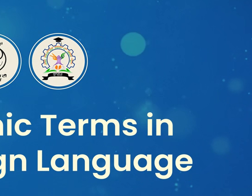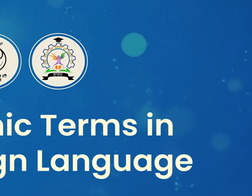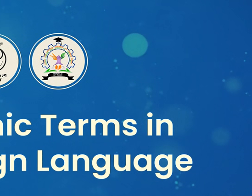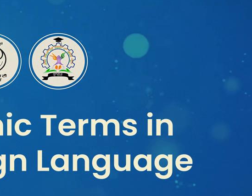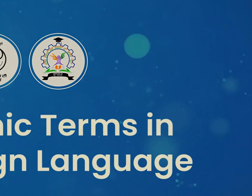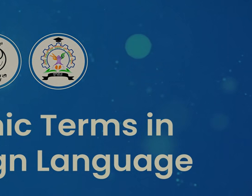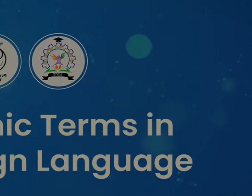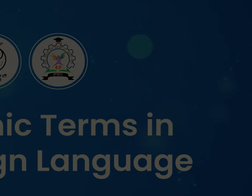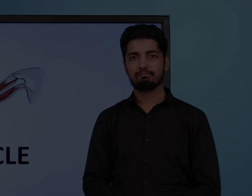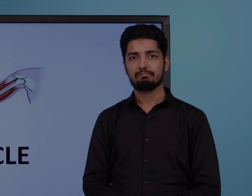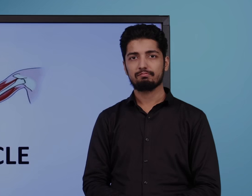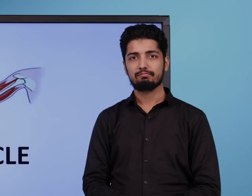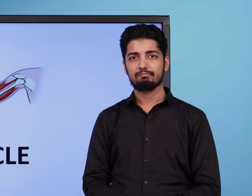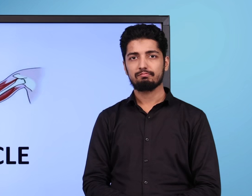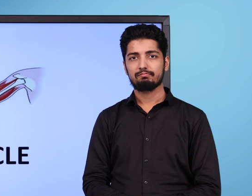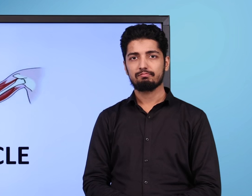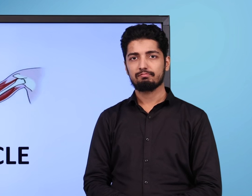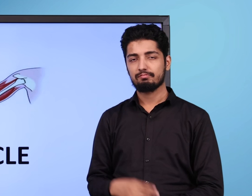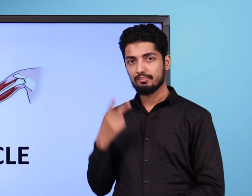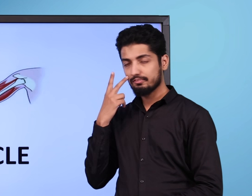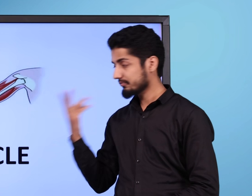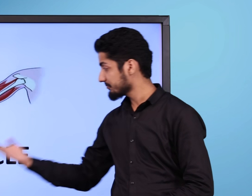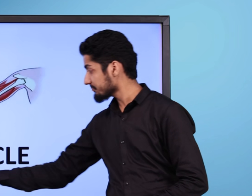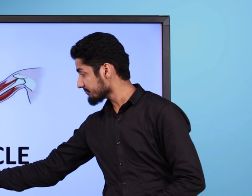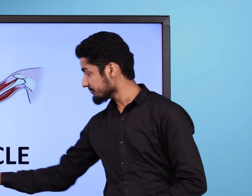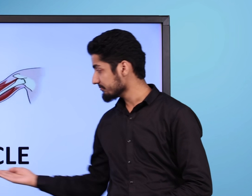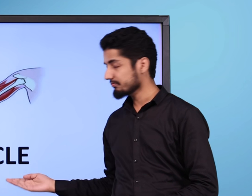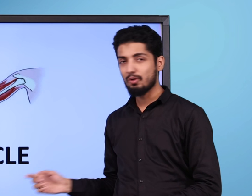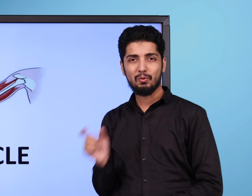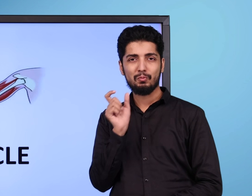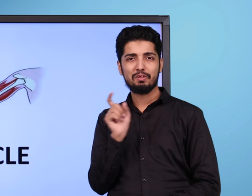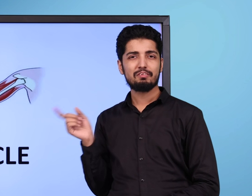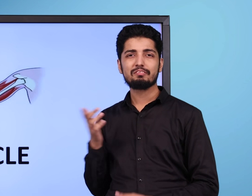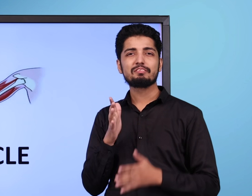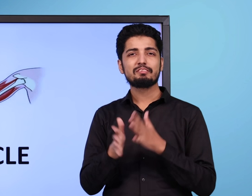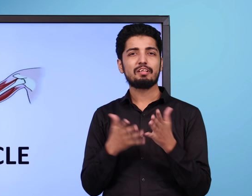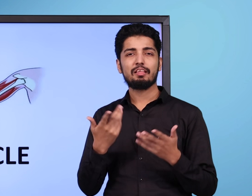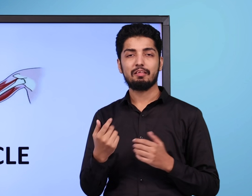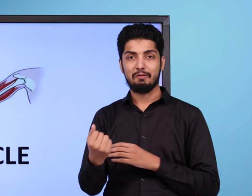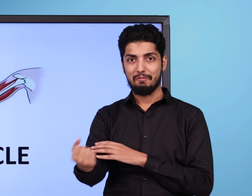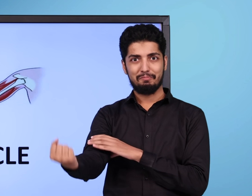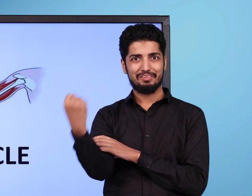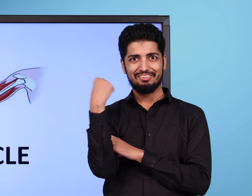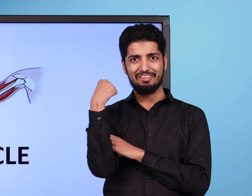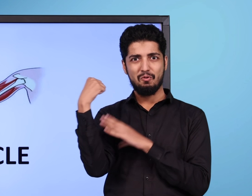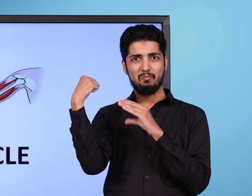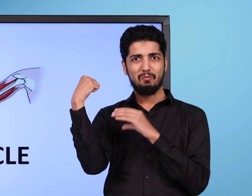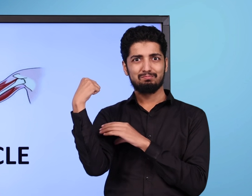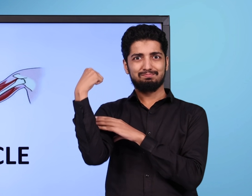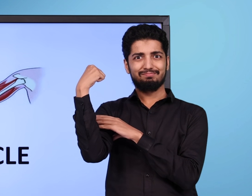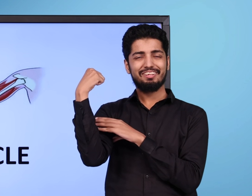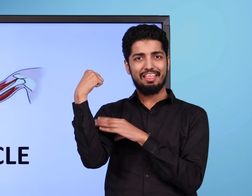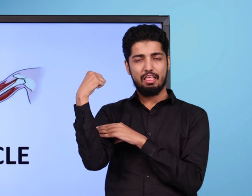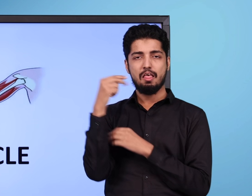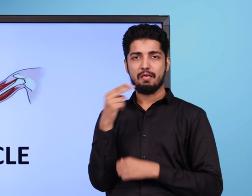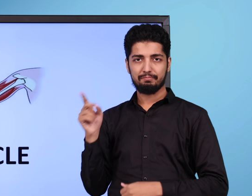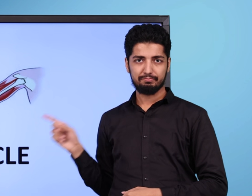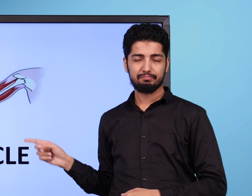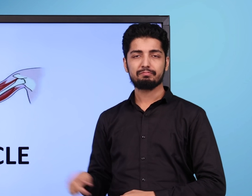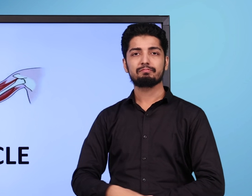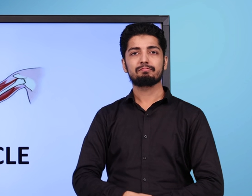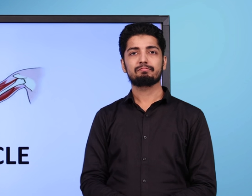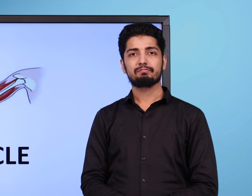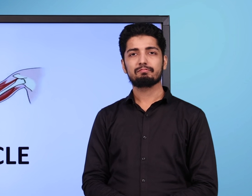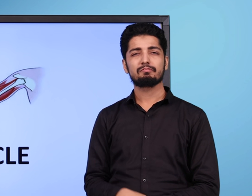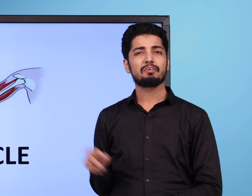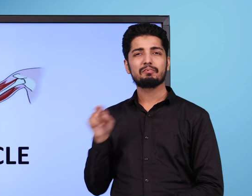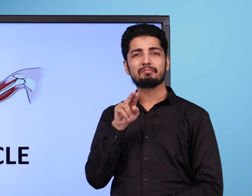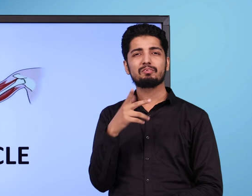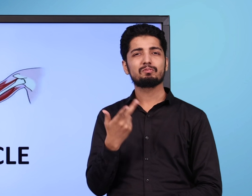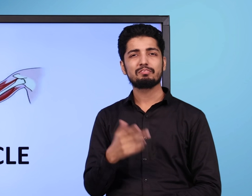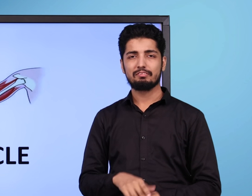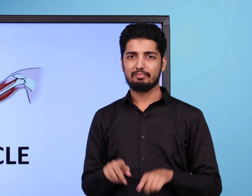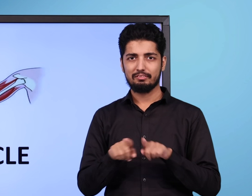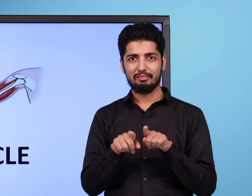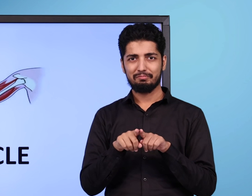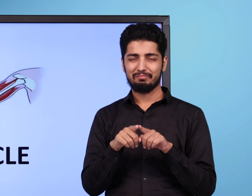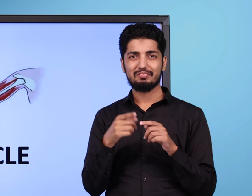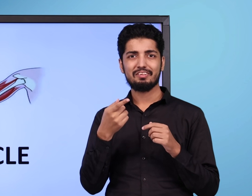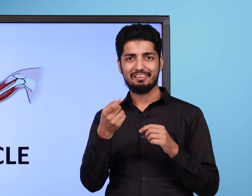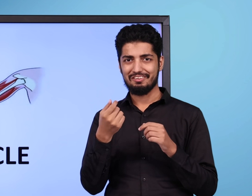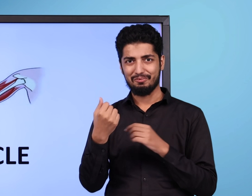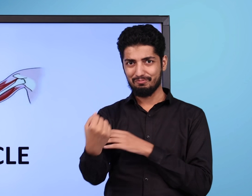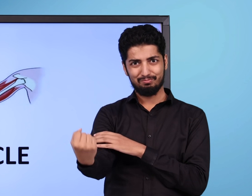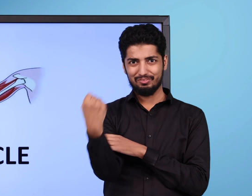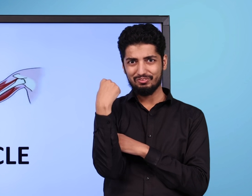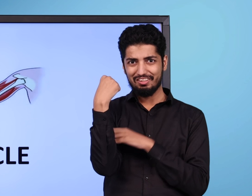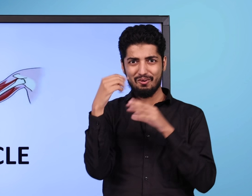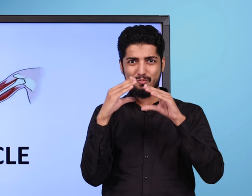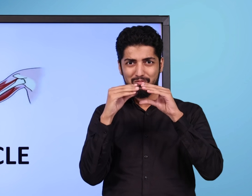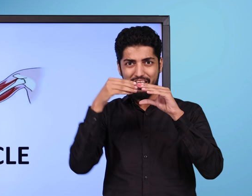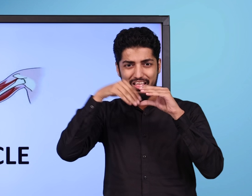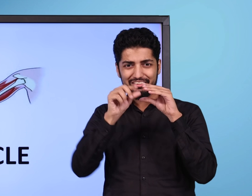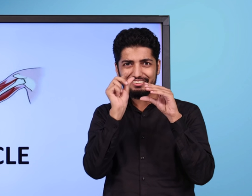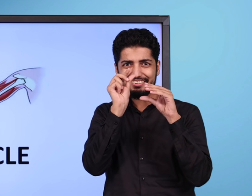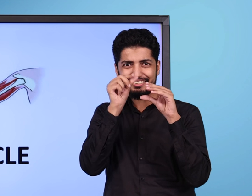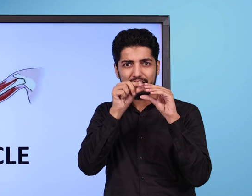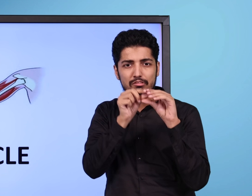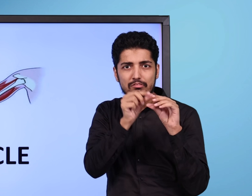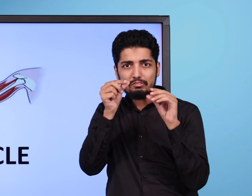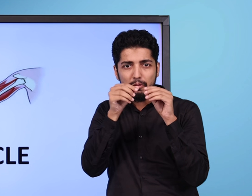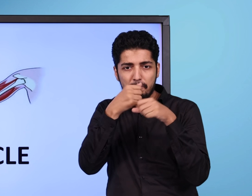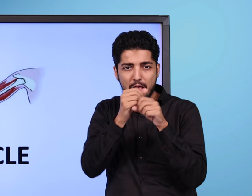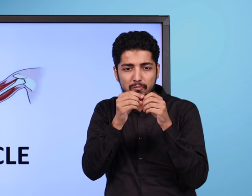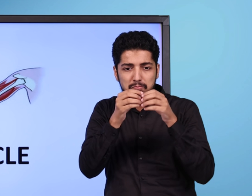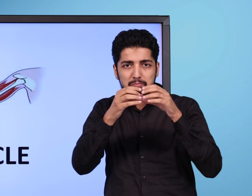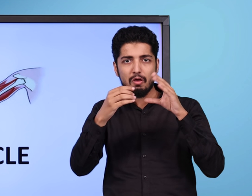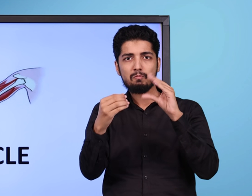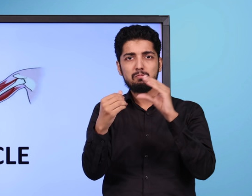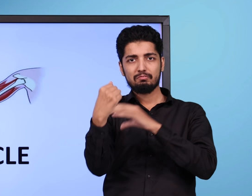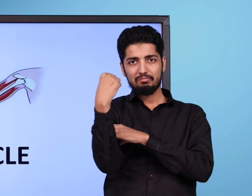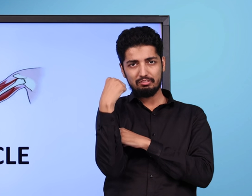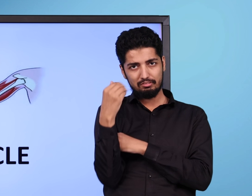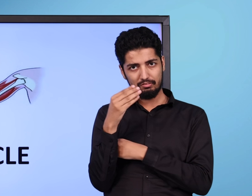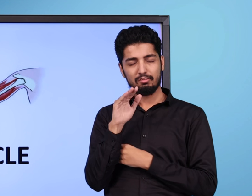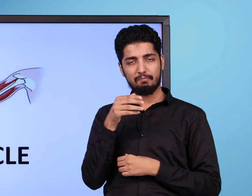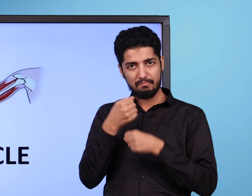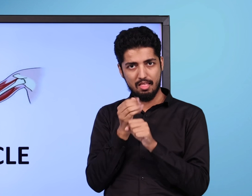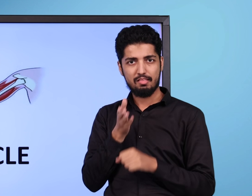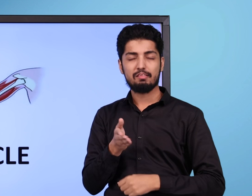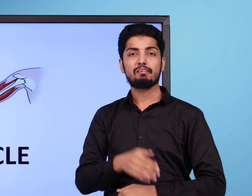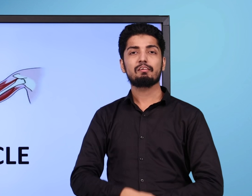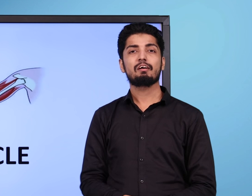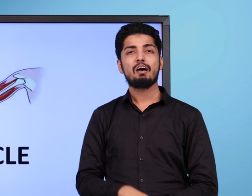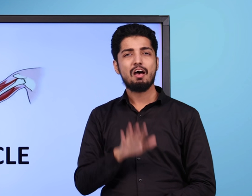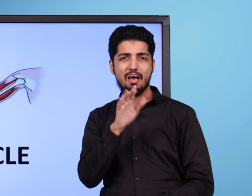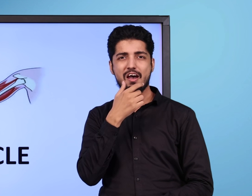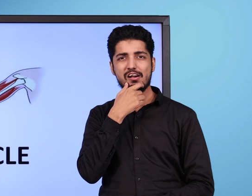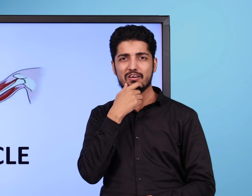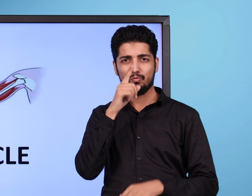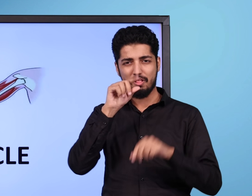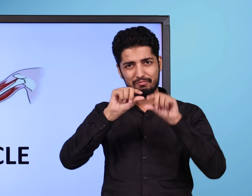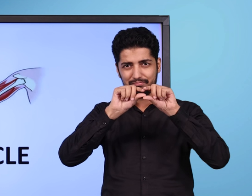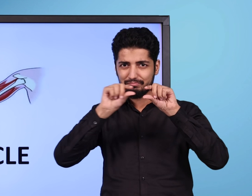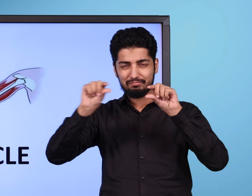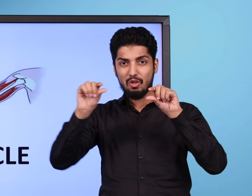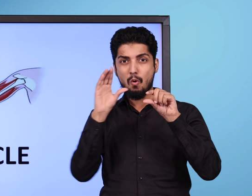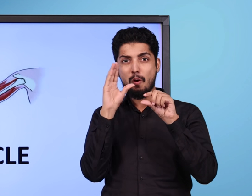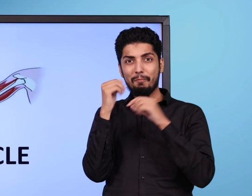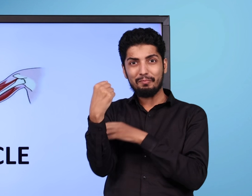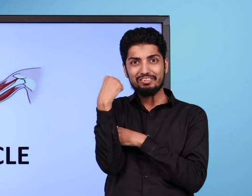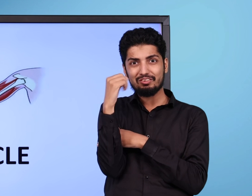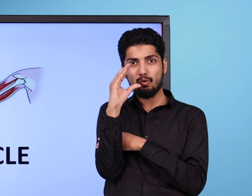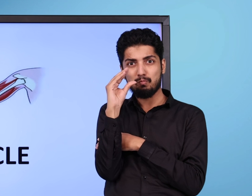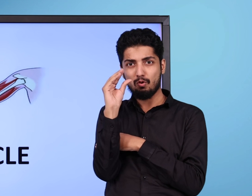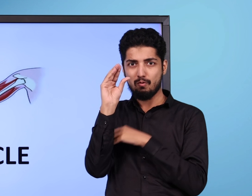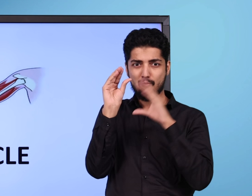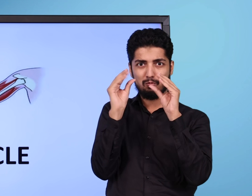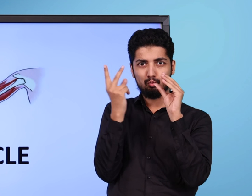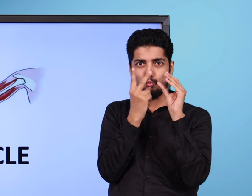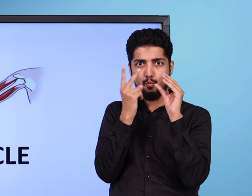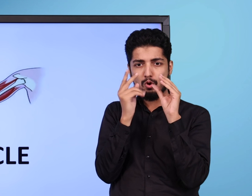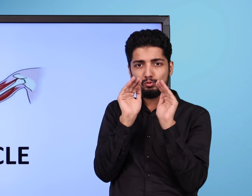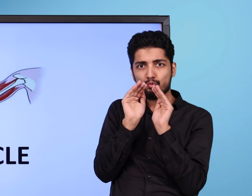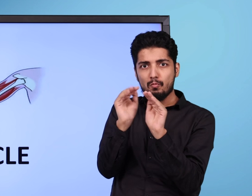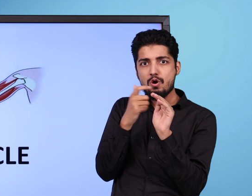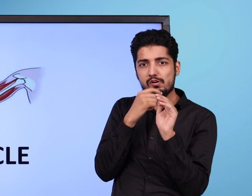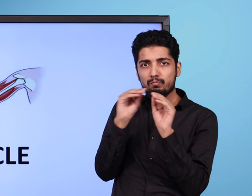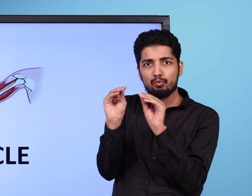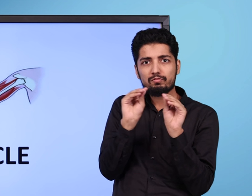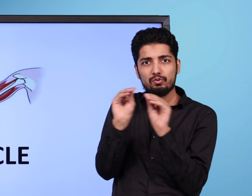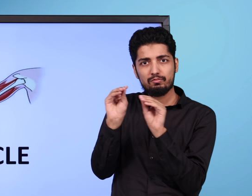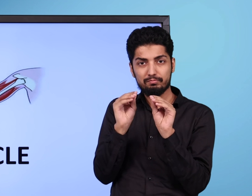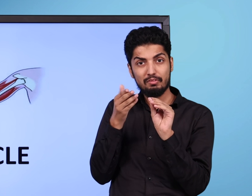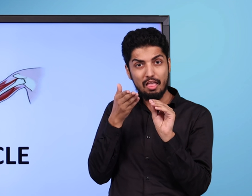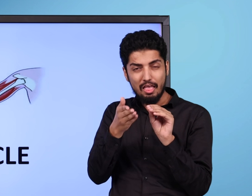Muscle These signs mean muscle. Muscles are a type of tissue in our body. Two muscles work together to move a bone in our body.